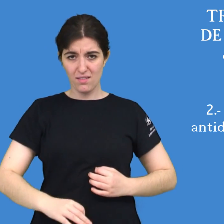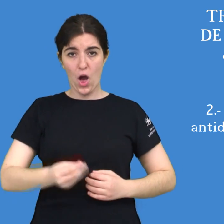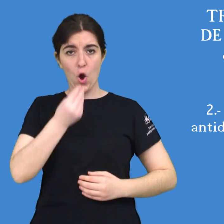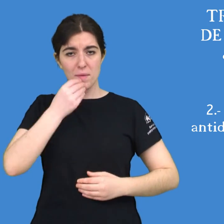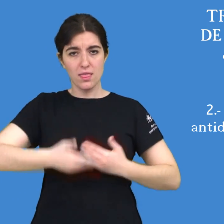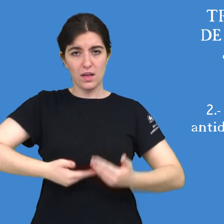comer